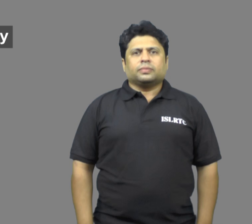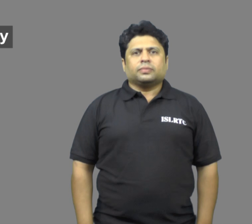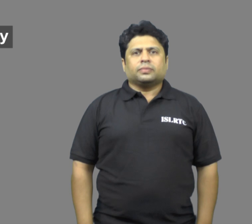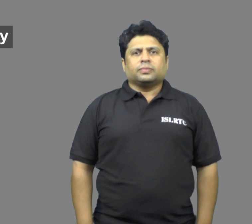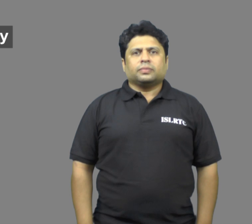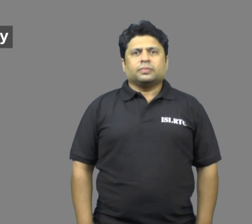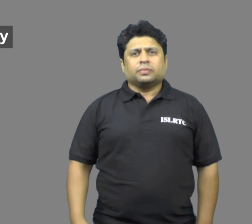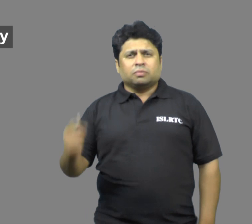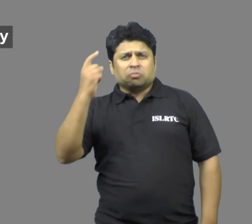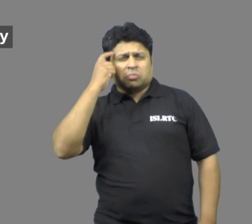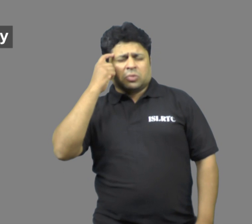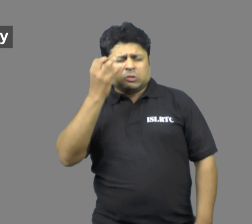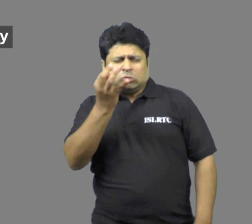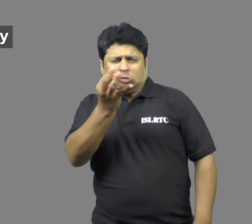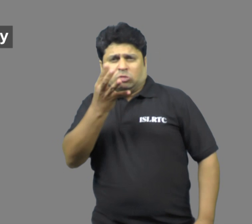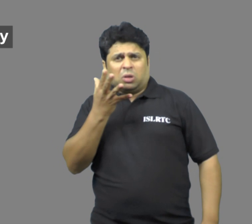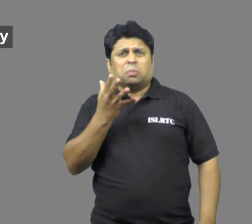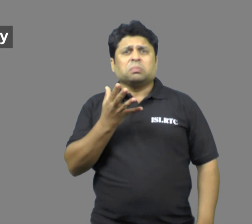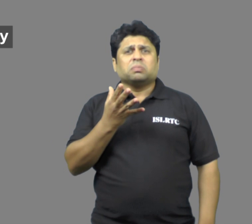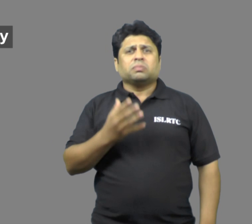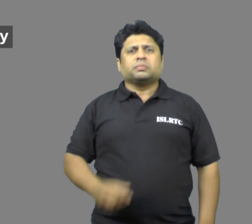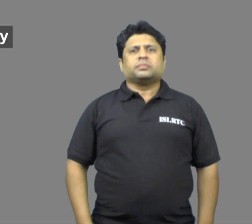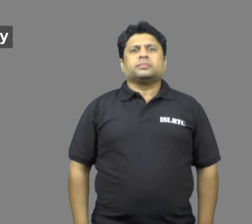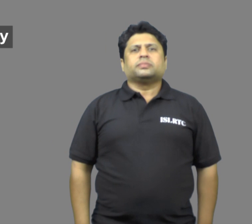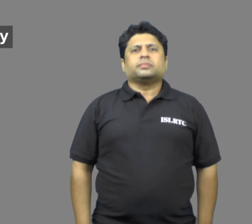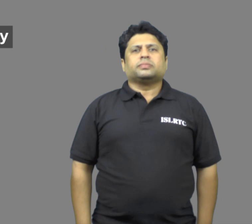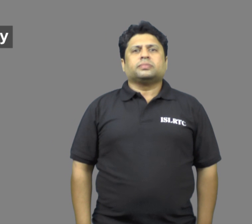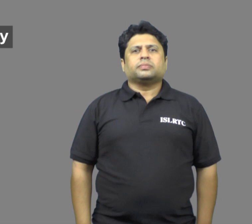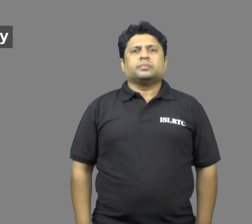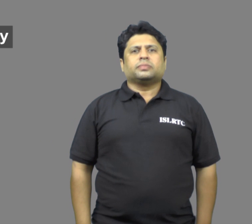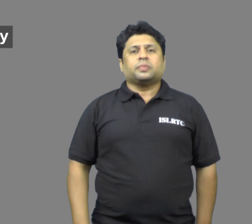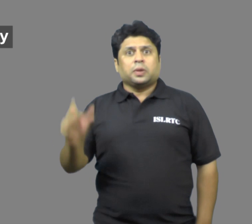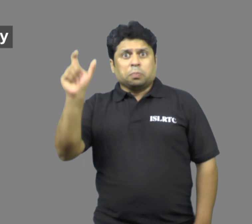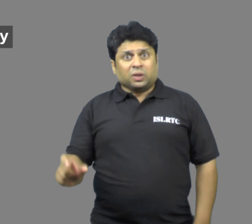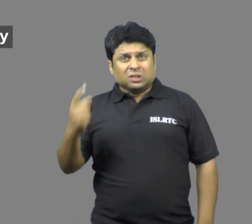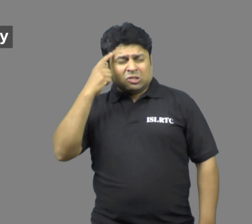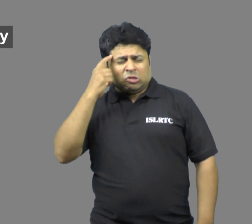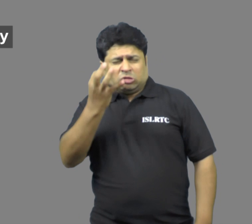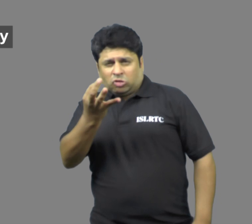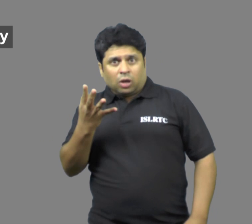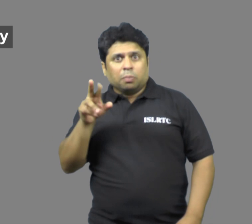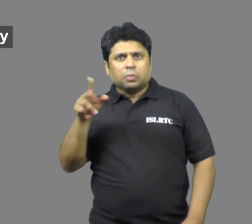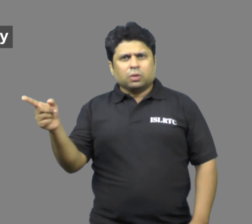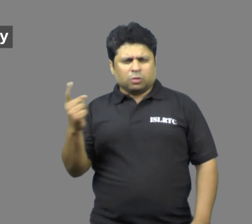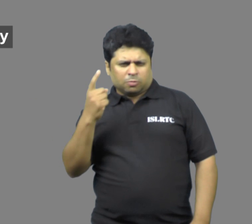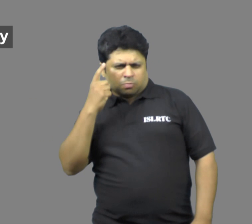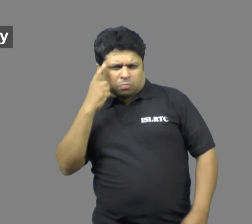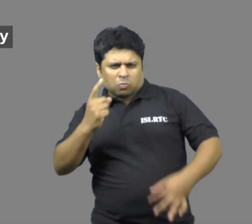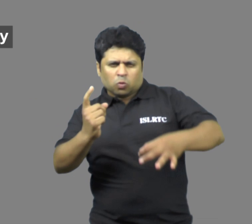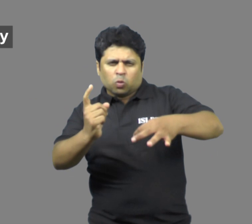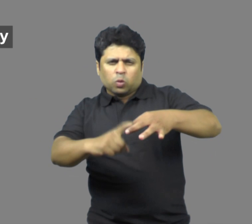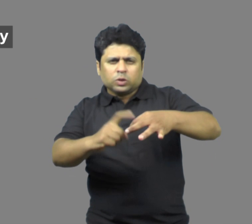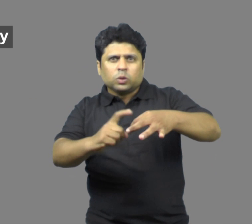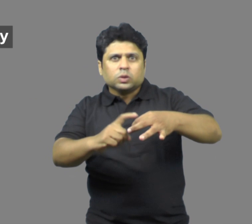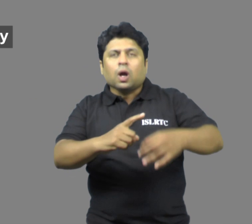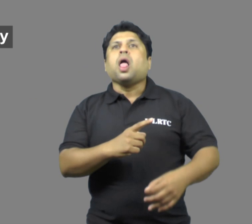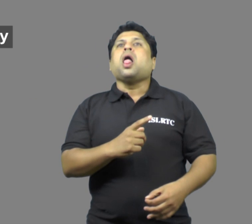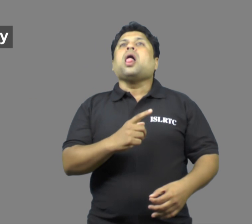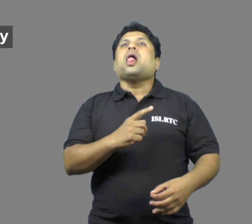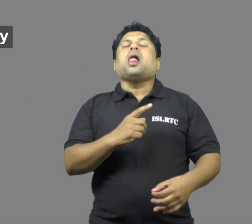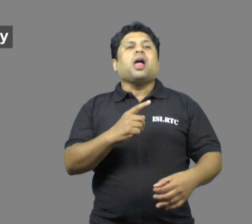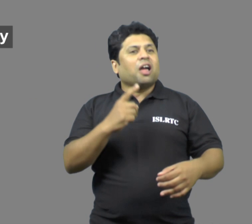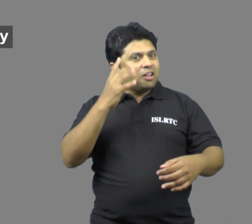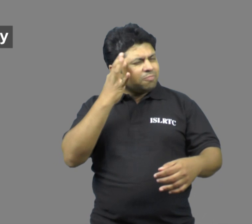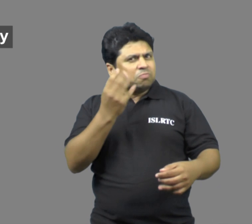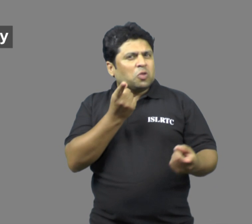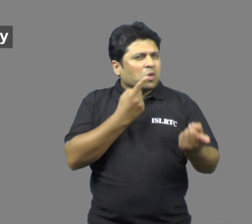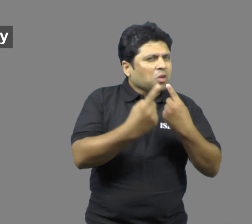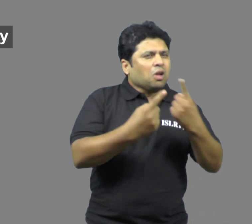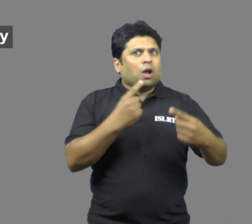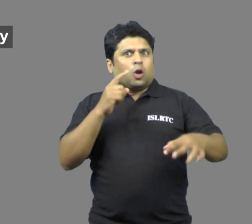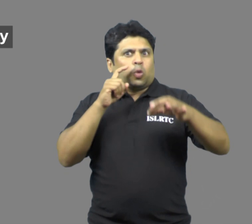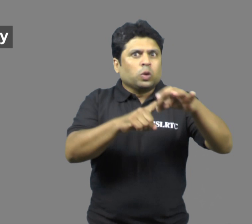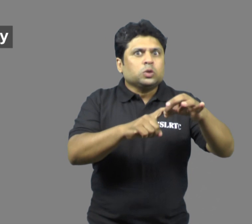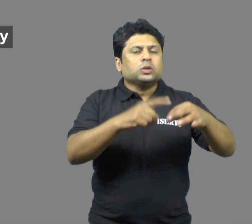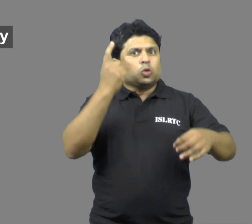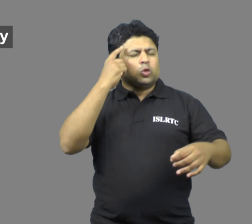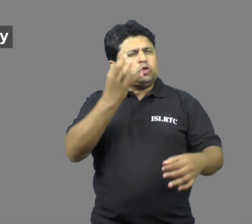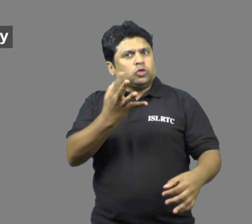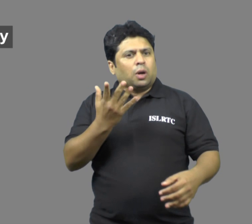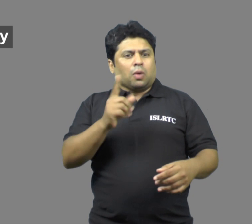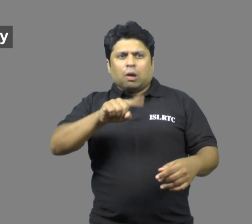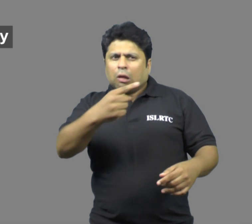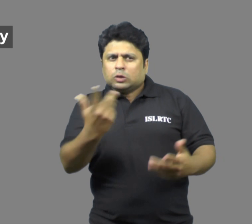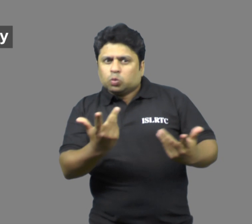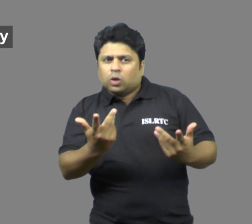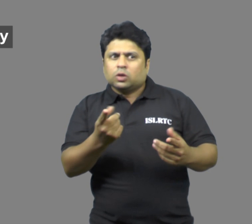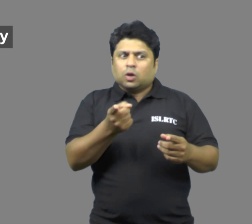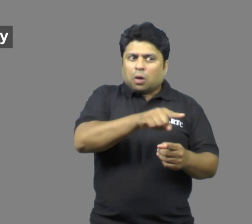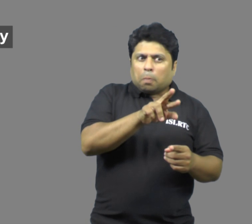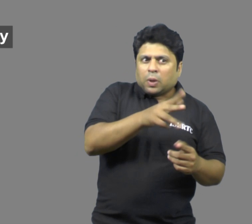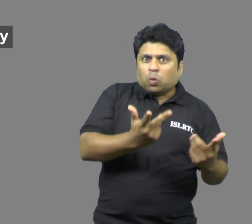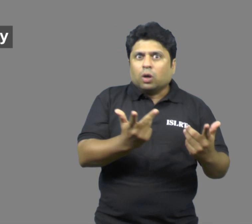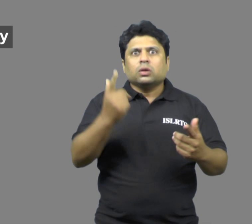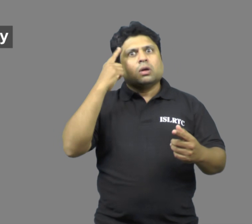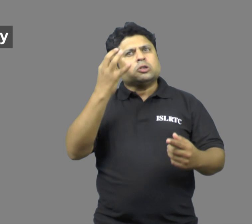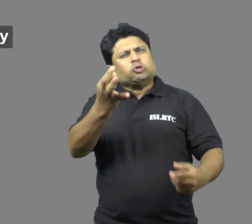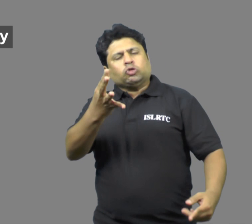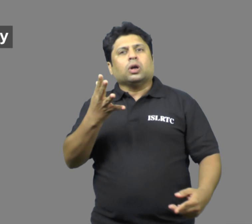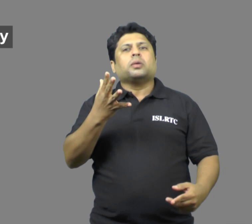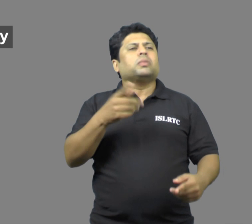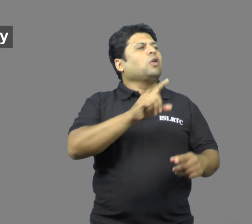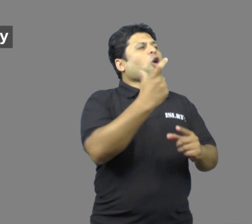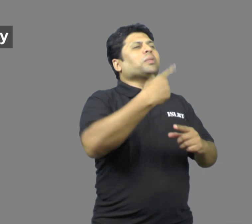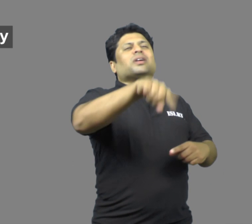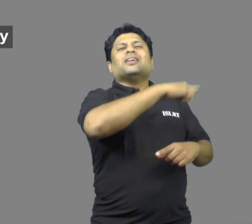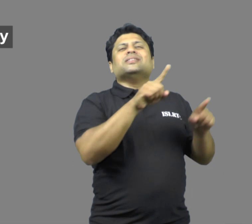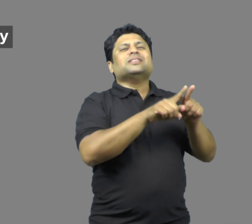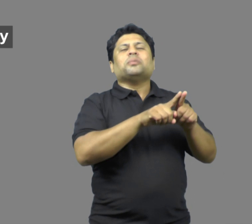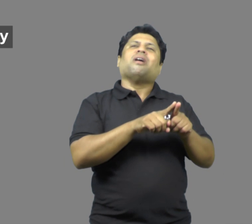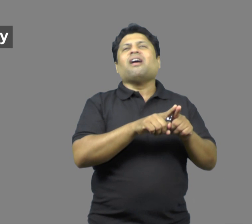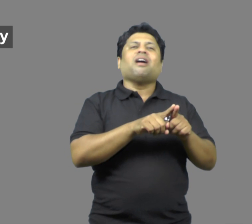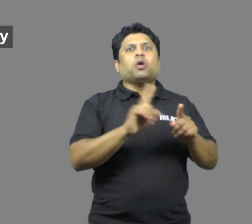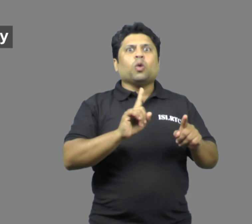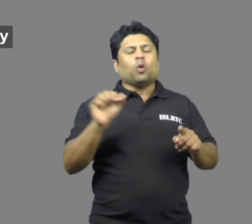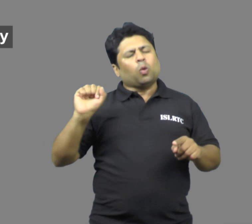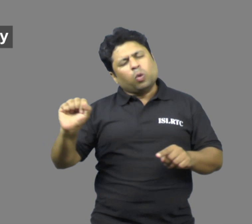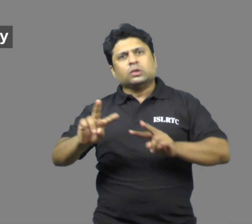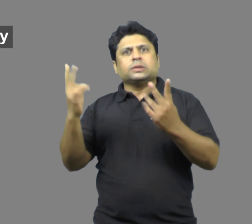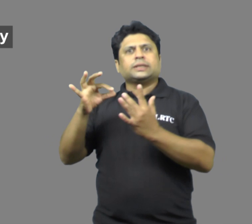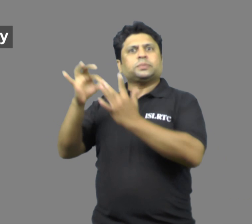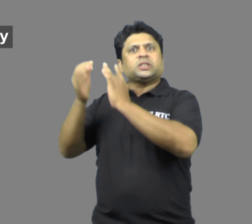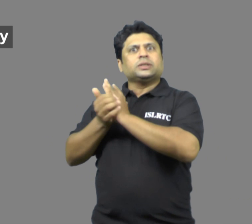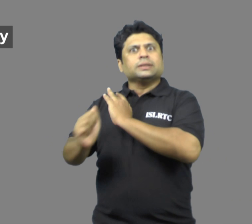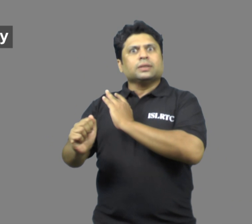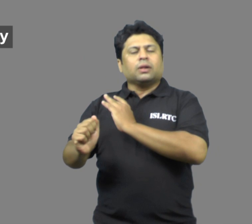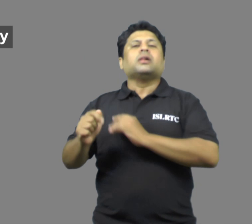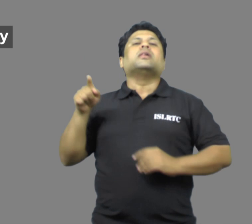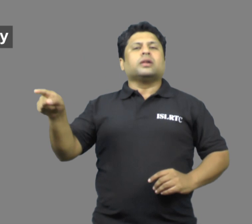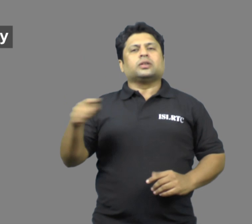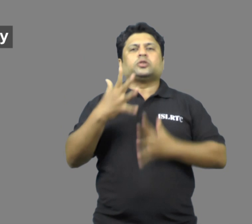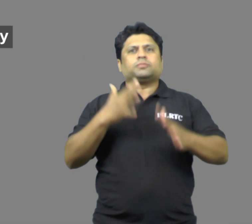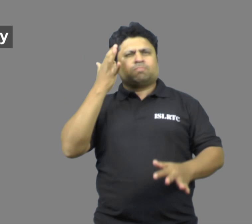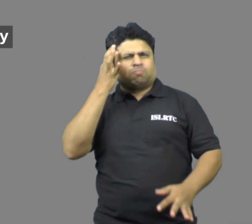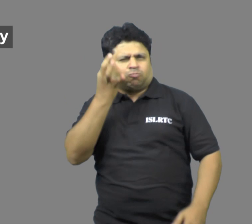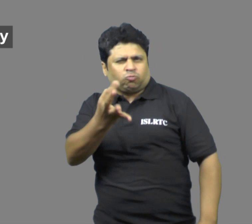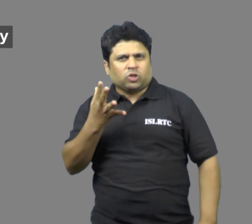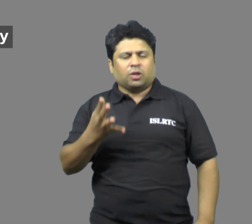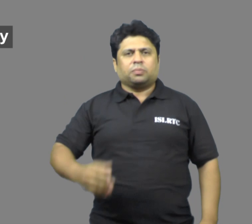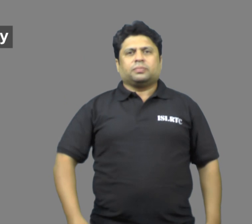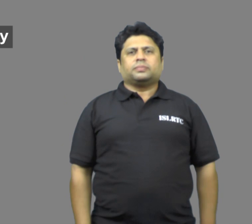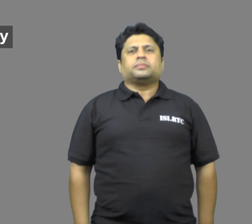Acuity